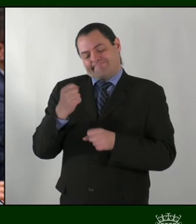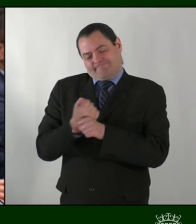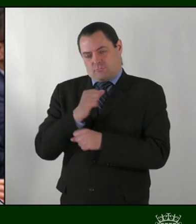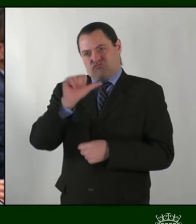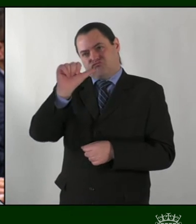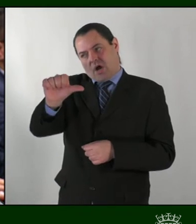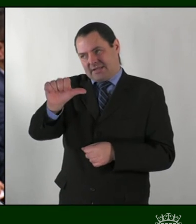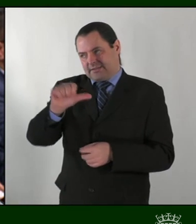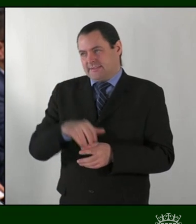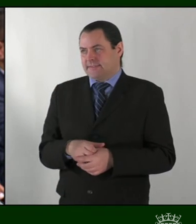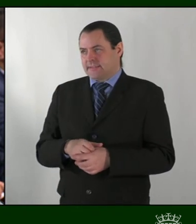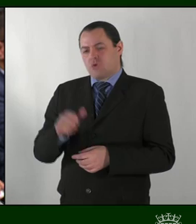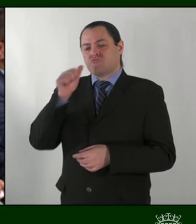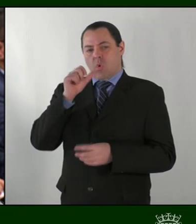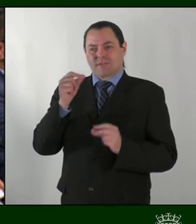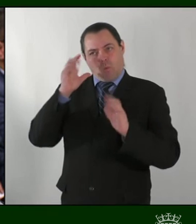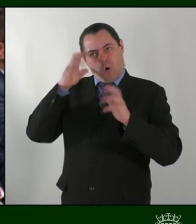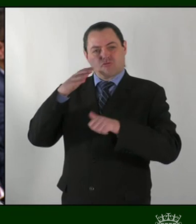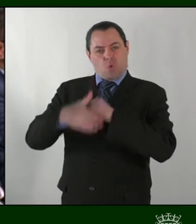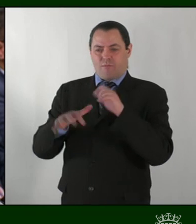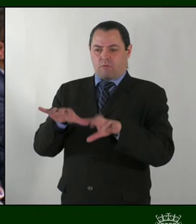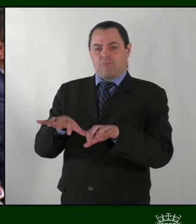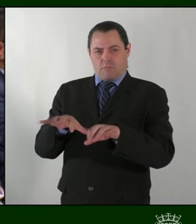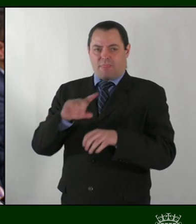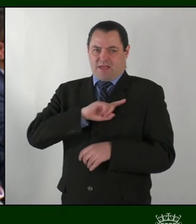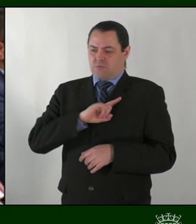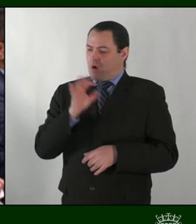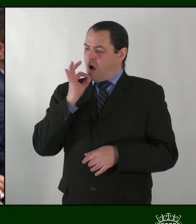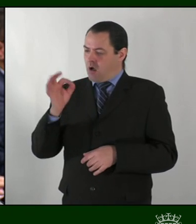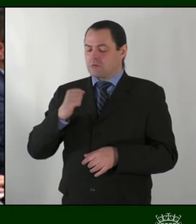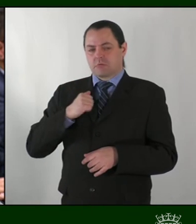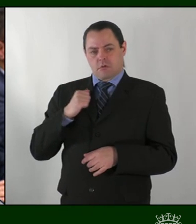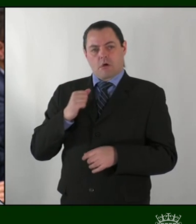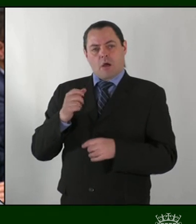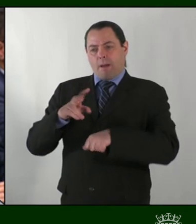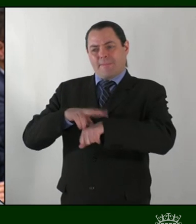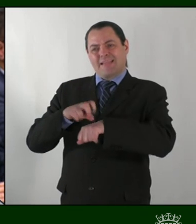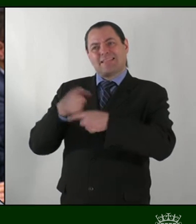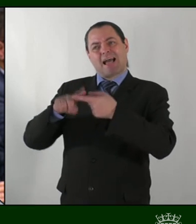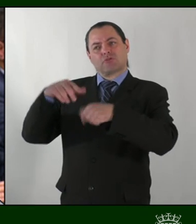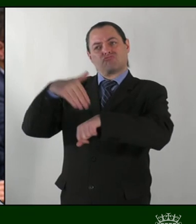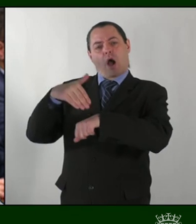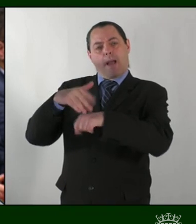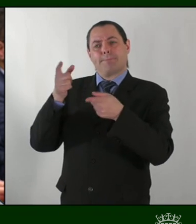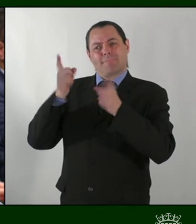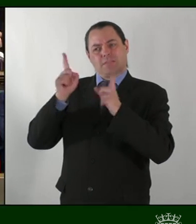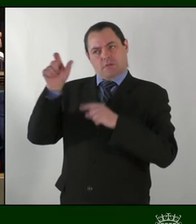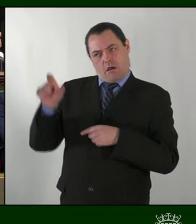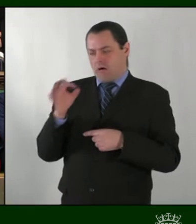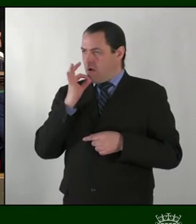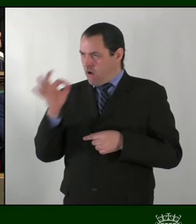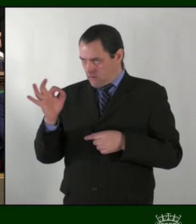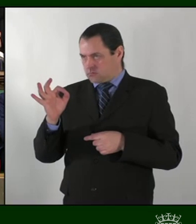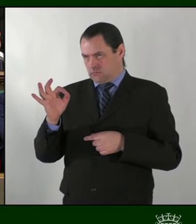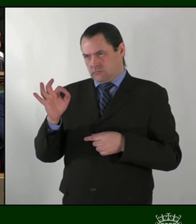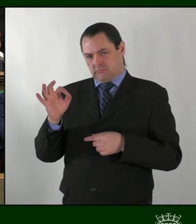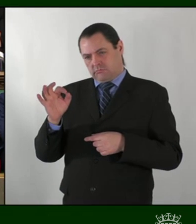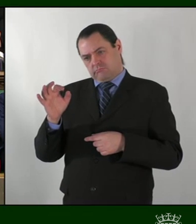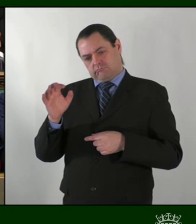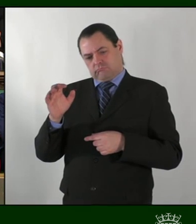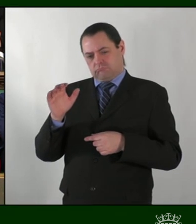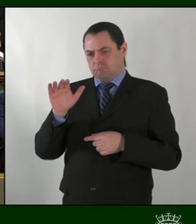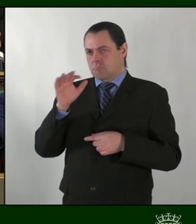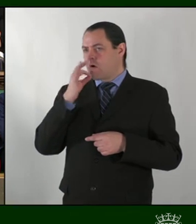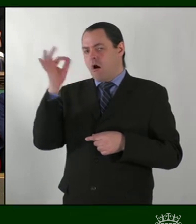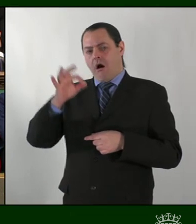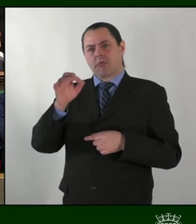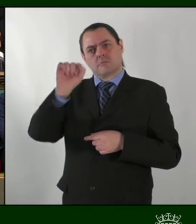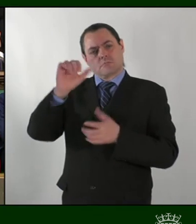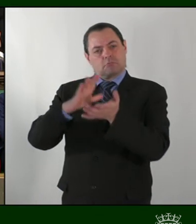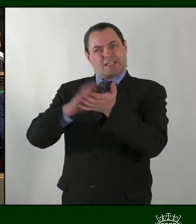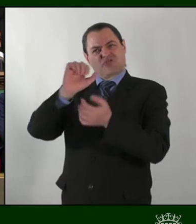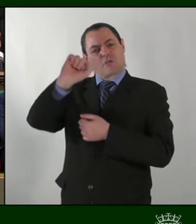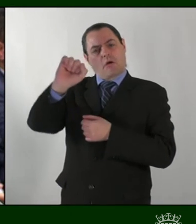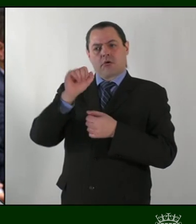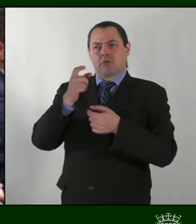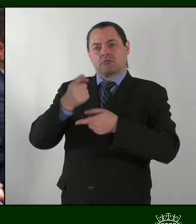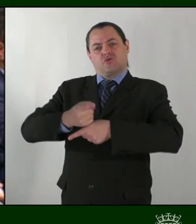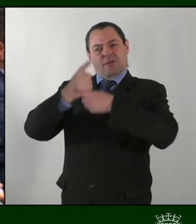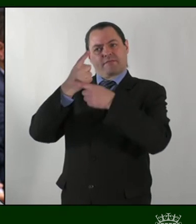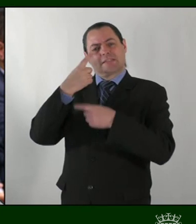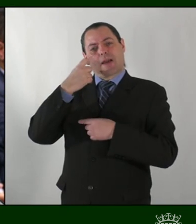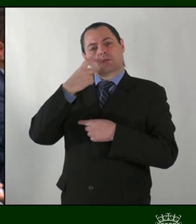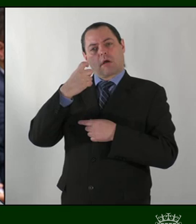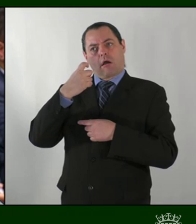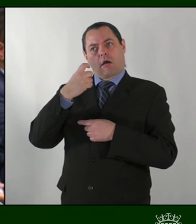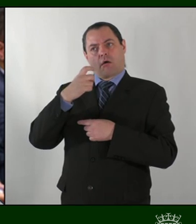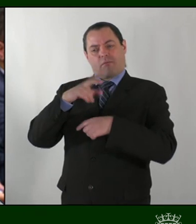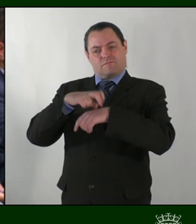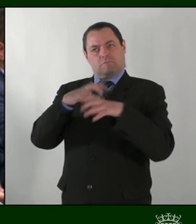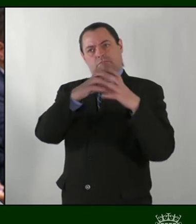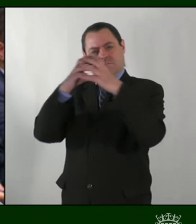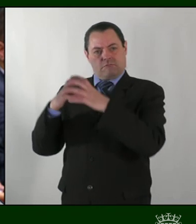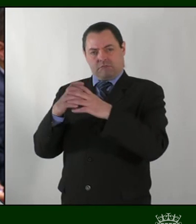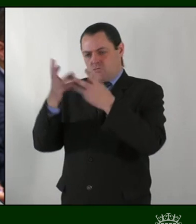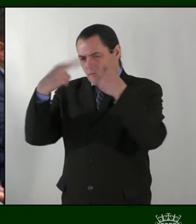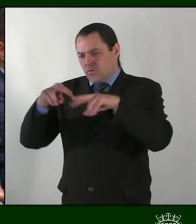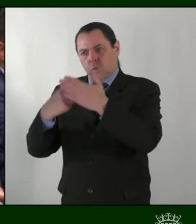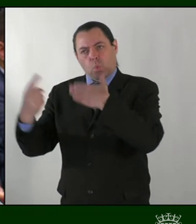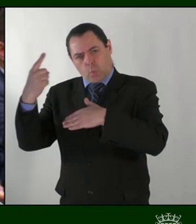We know that there are concerns about this system, and that is why I have asked the Minister for Crime, Policing and the Fire Service, my honourable Friend the Member for North West Hampshire, to ask Her Majesty’s inspectorate of constabulary for an independent review of the operation of the system.